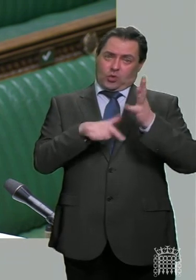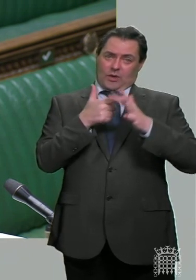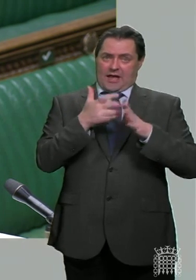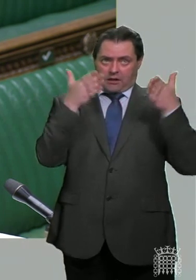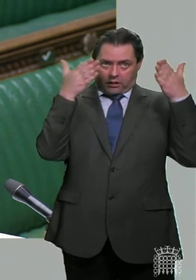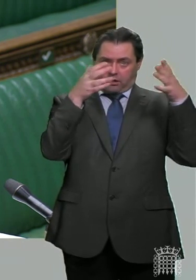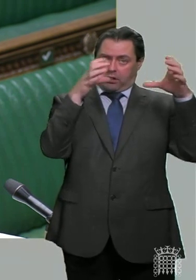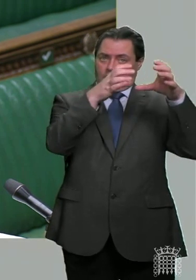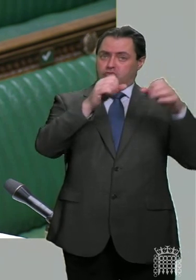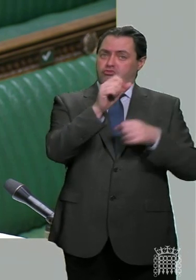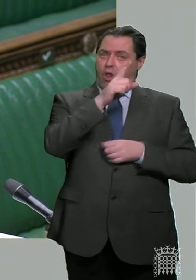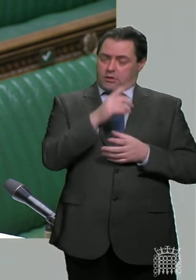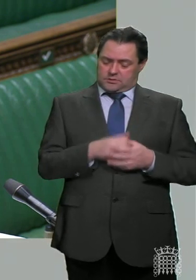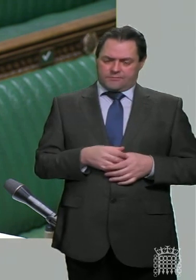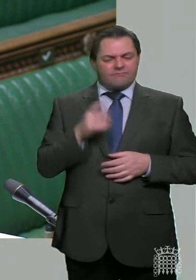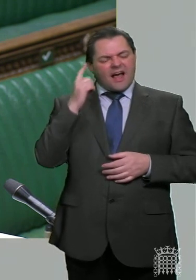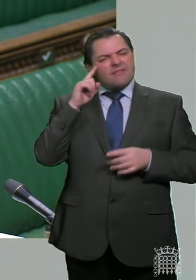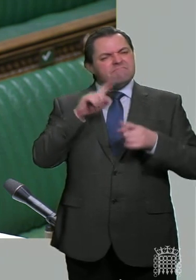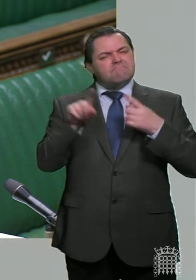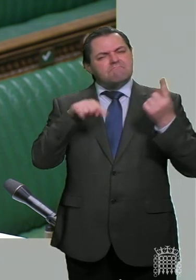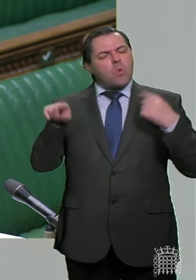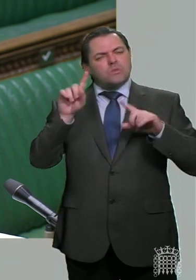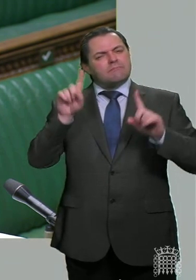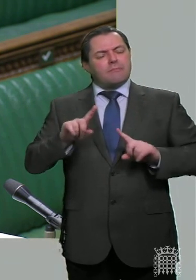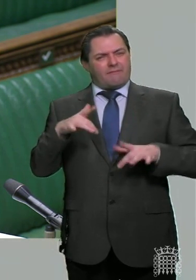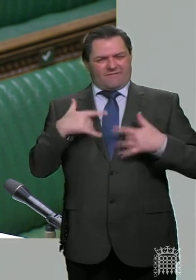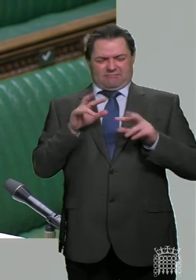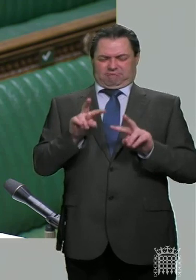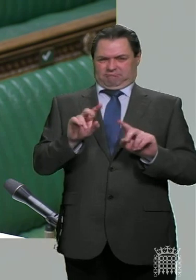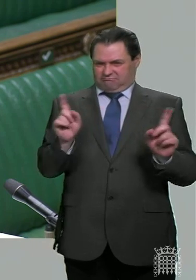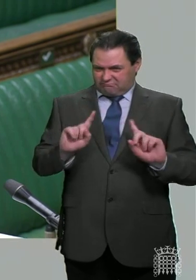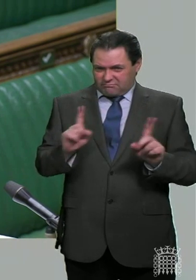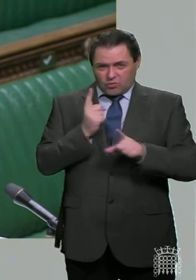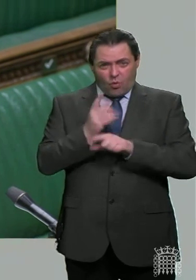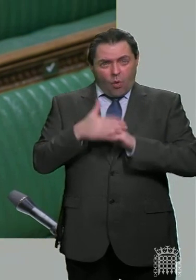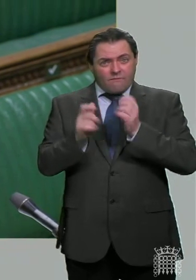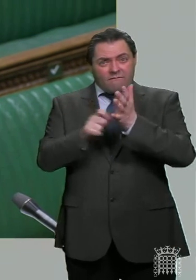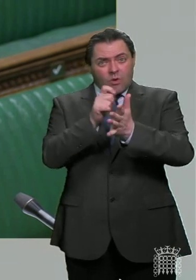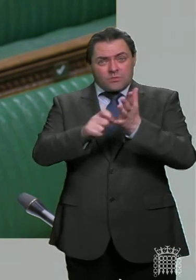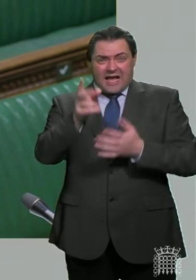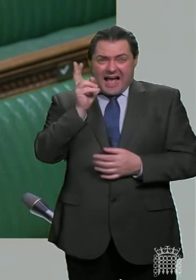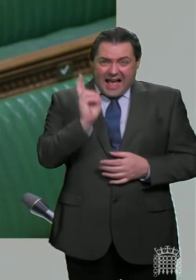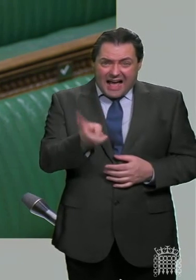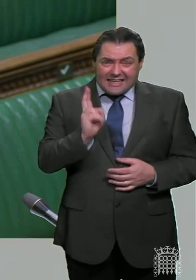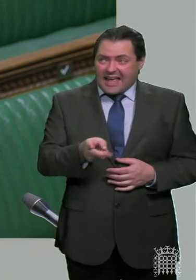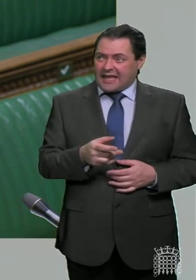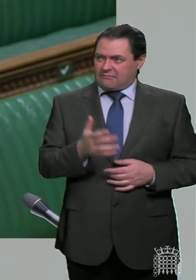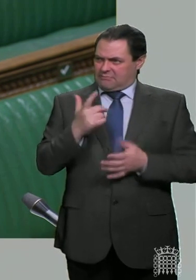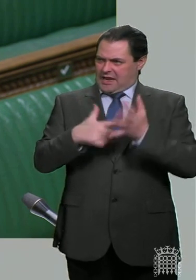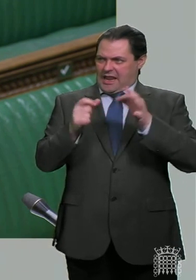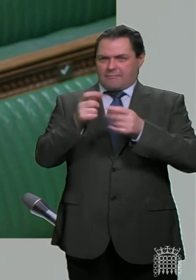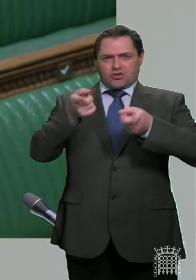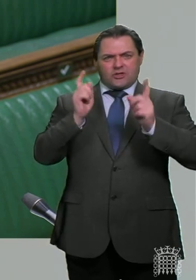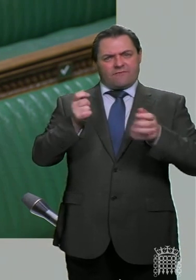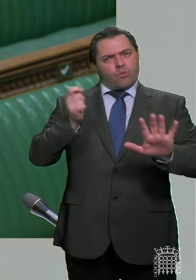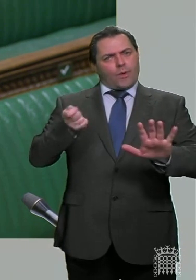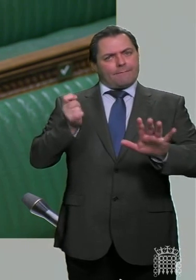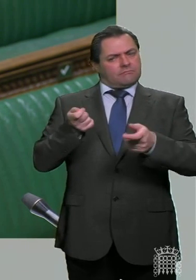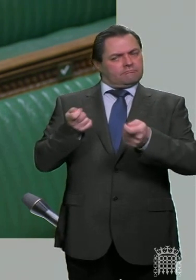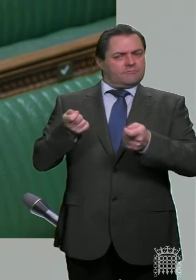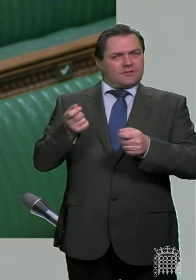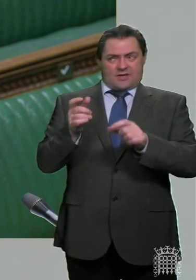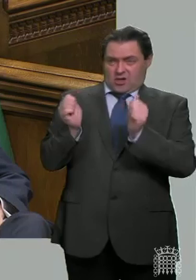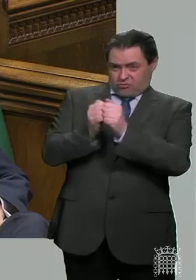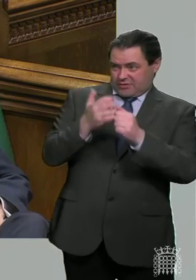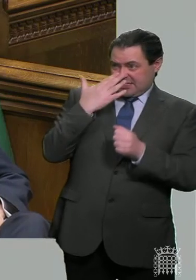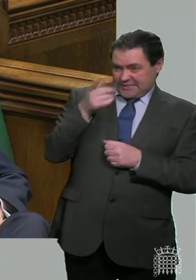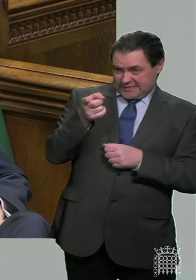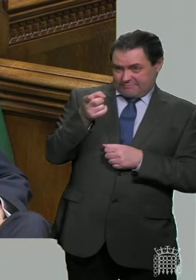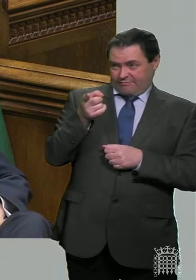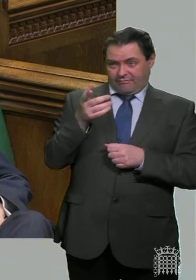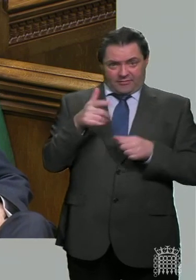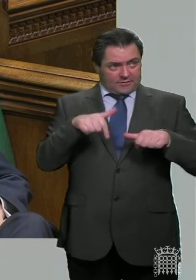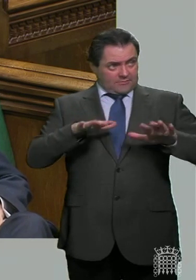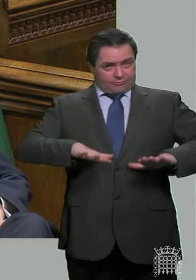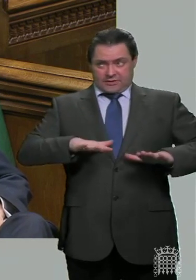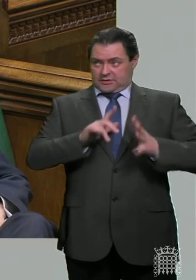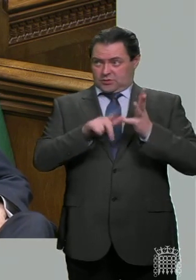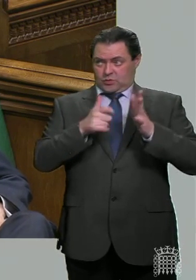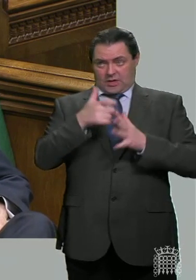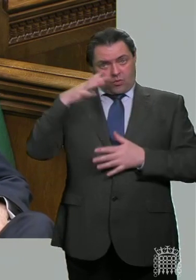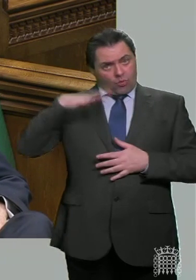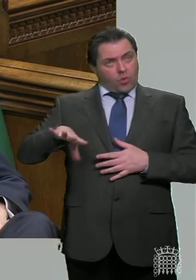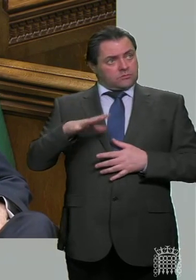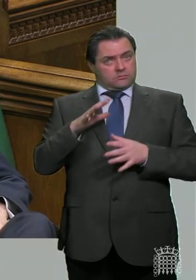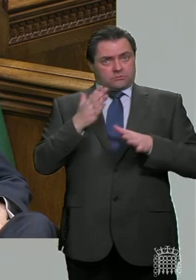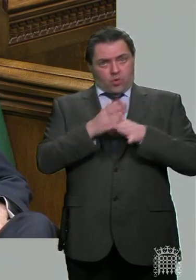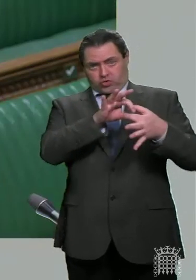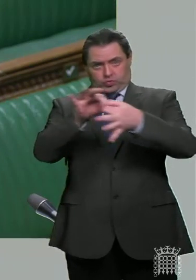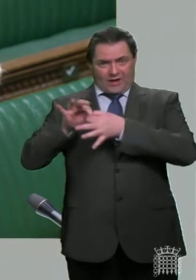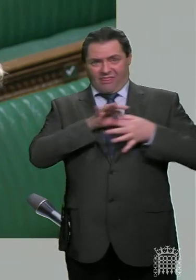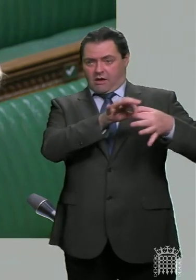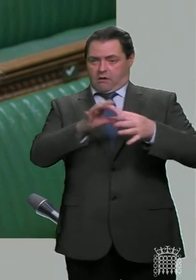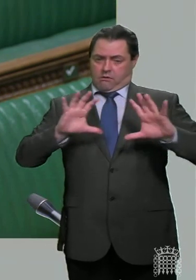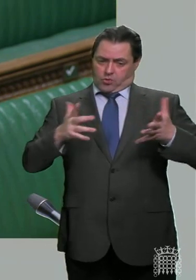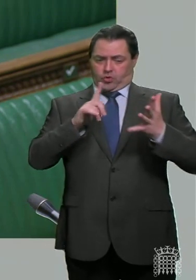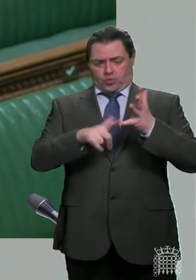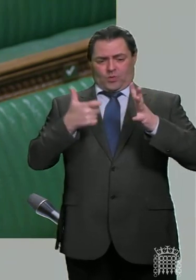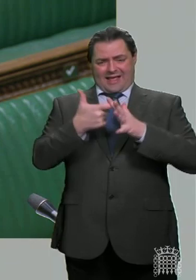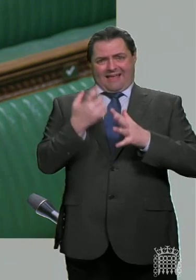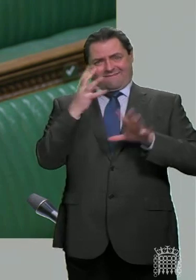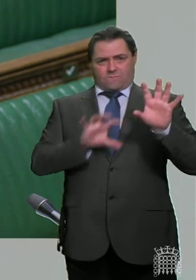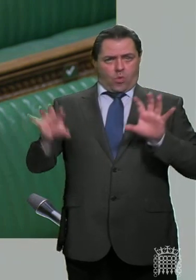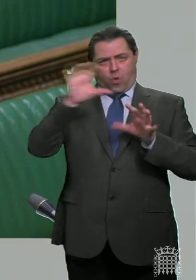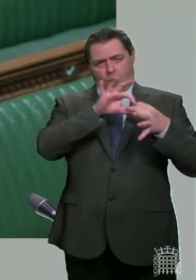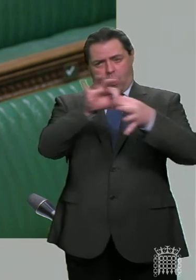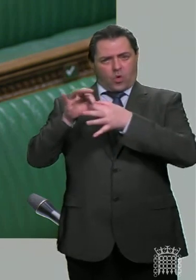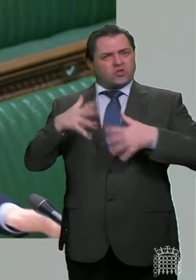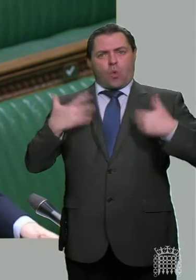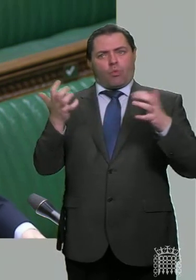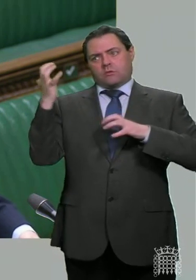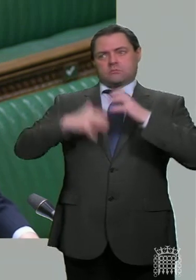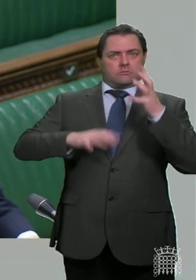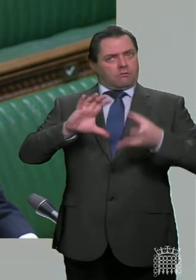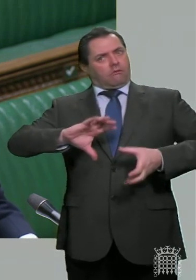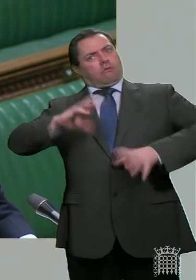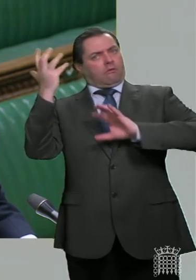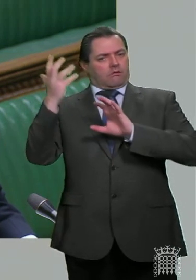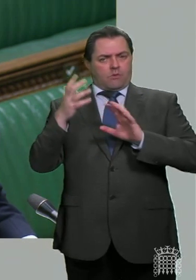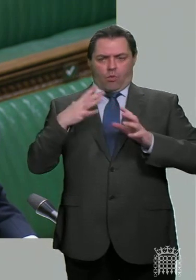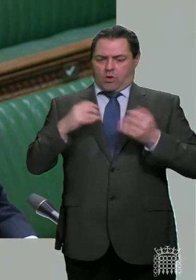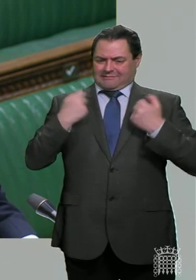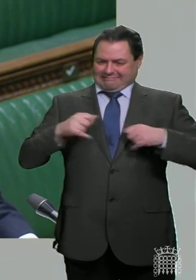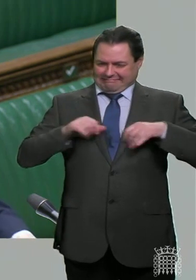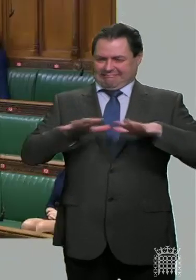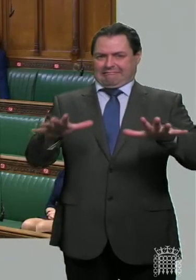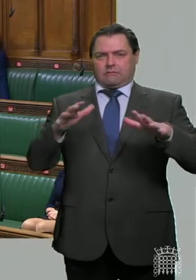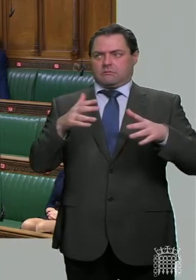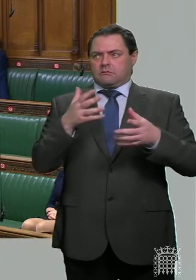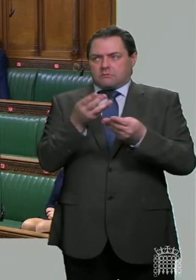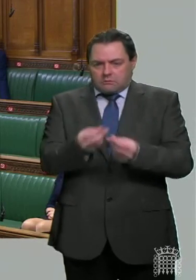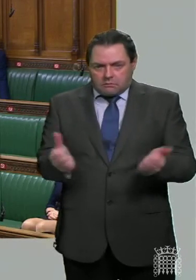But I think that most people will think it extraordinary that they are talking about another referendum—the Labour Chief Whip is nodding quite rightly—when, actually, what the people of this country want to see is us working together as one United Kingdom without further constitutional upheaval, to get through the pandemic and build back better.